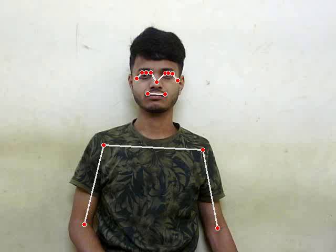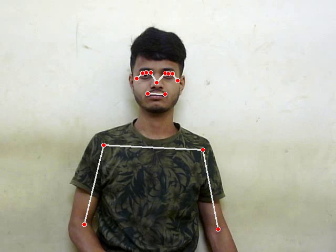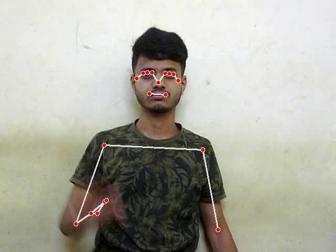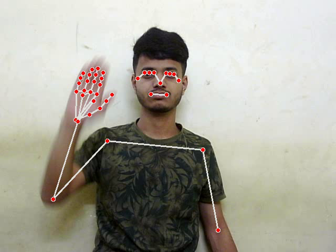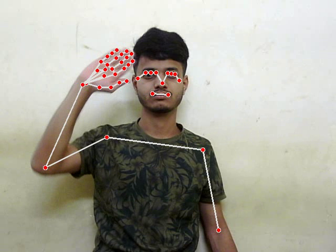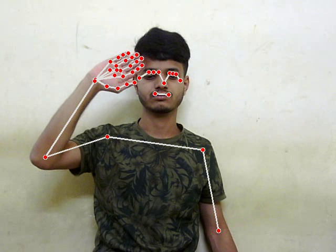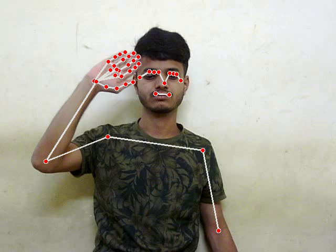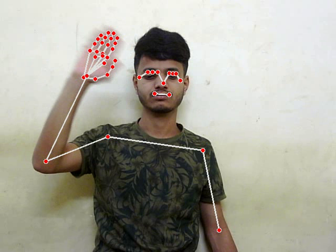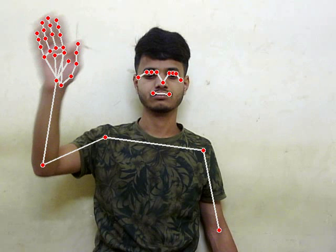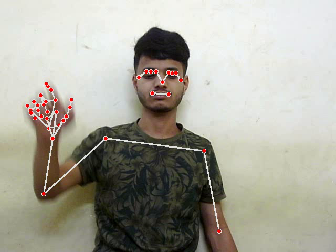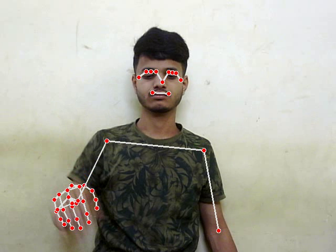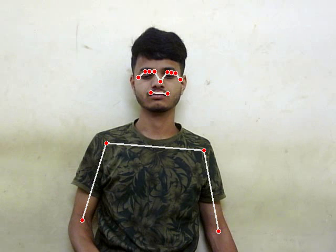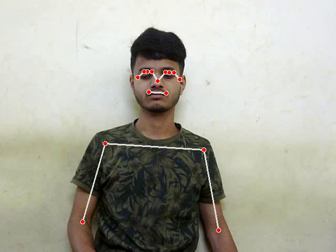hello